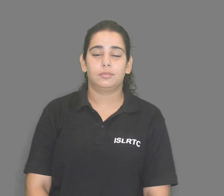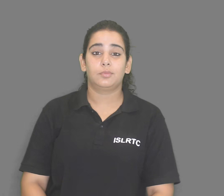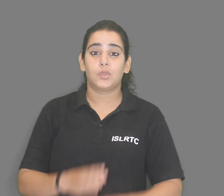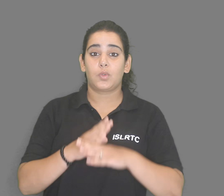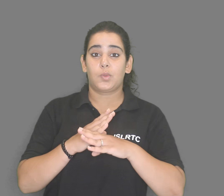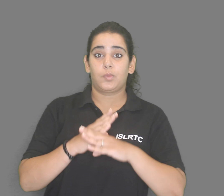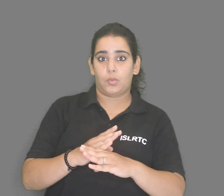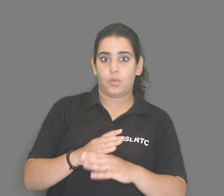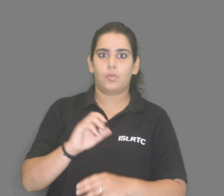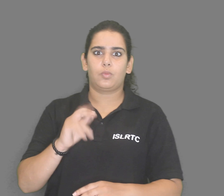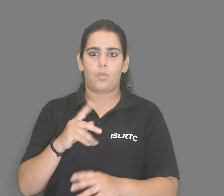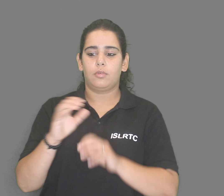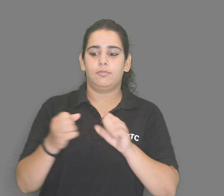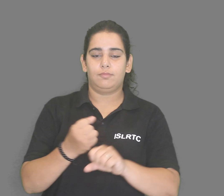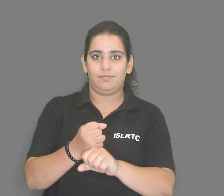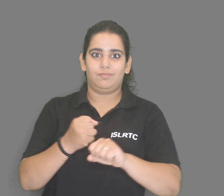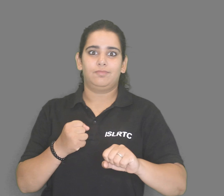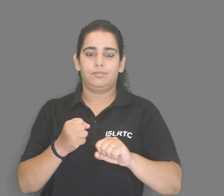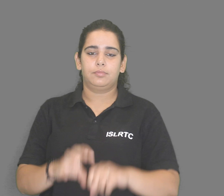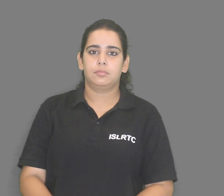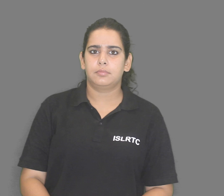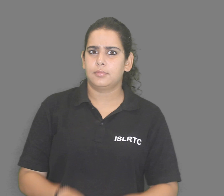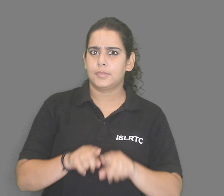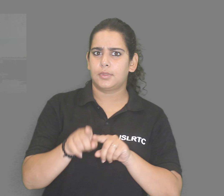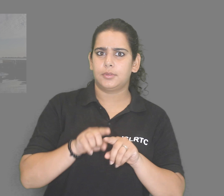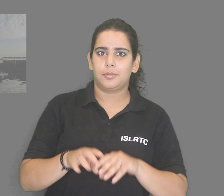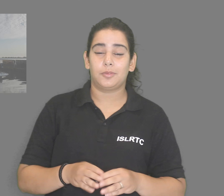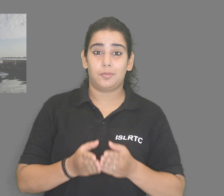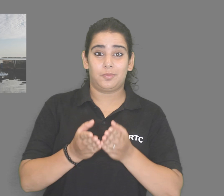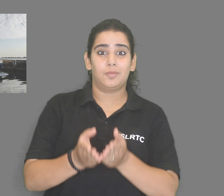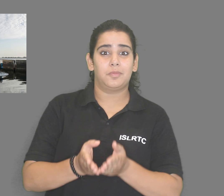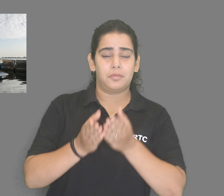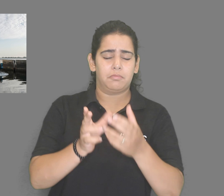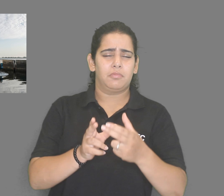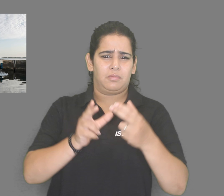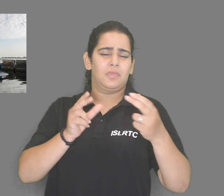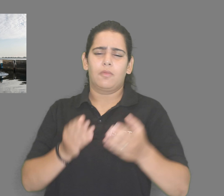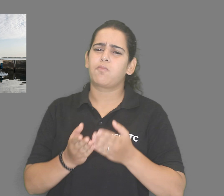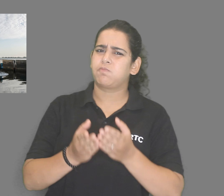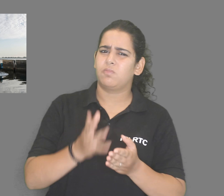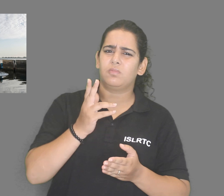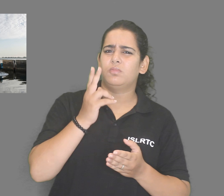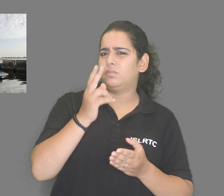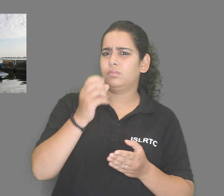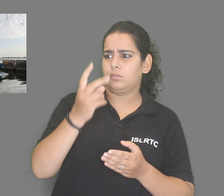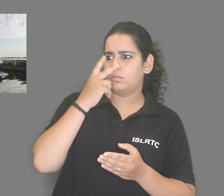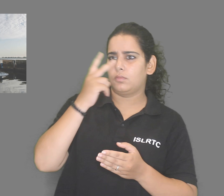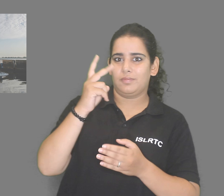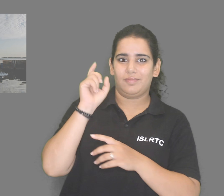Mooring The process of securing a ship or boat to a dock or other structure